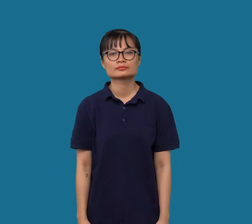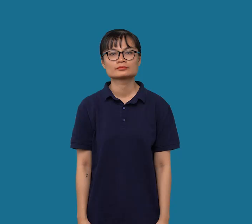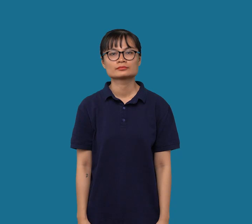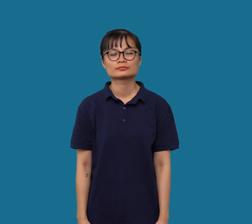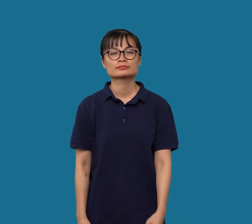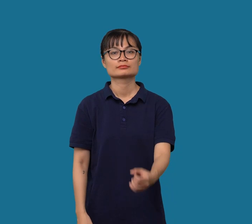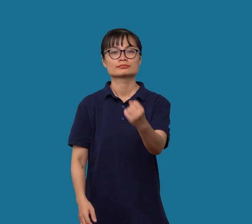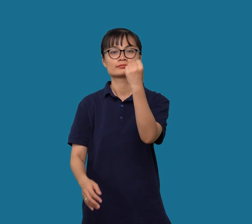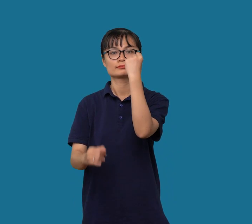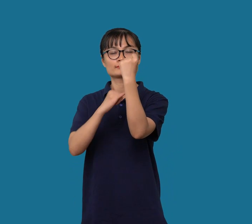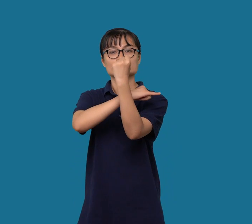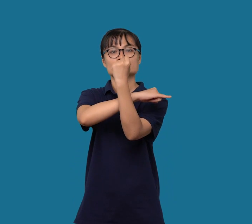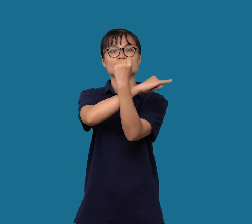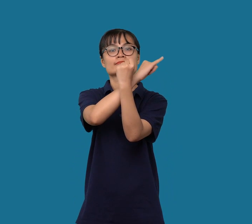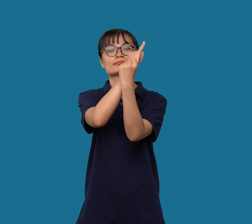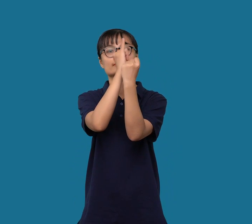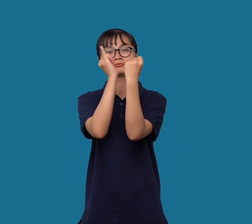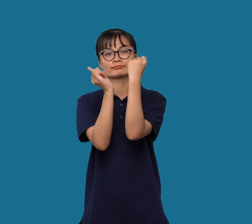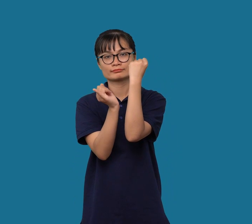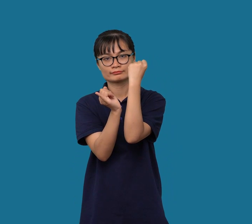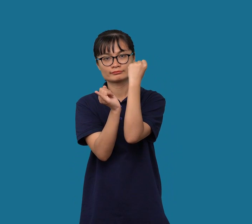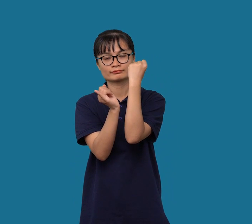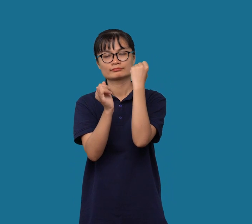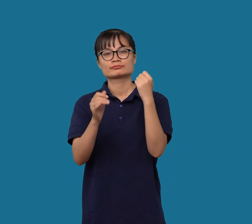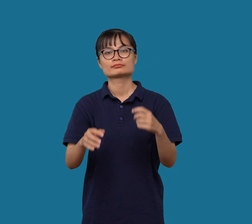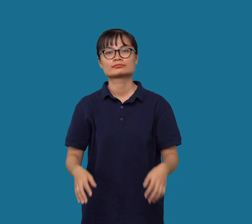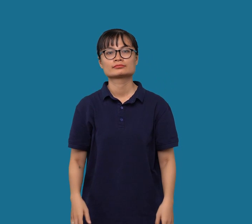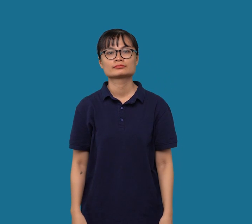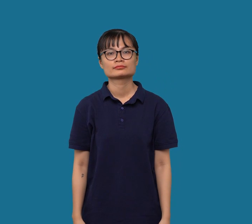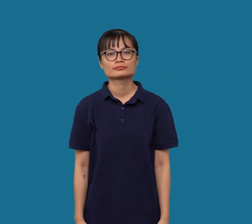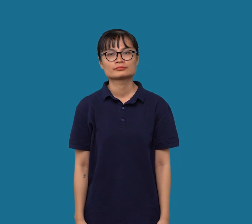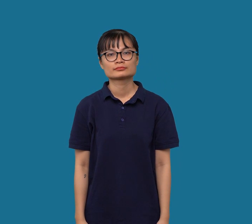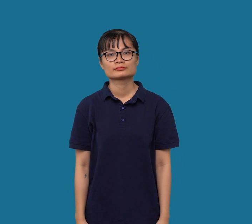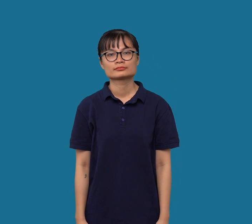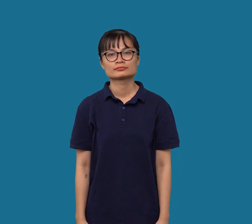xương rồng